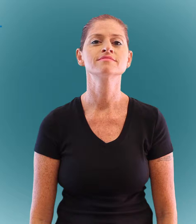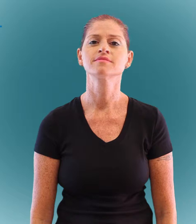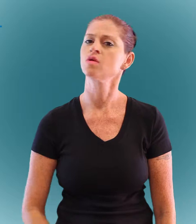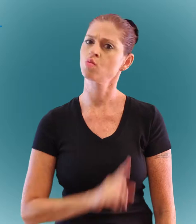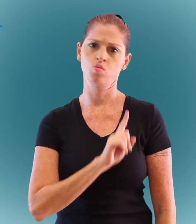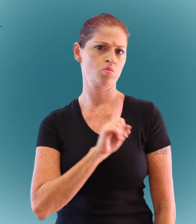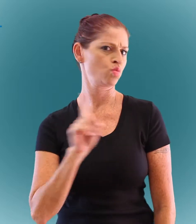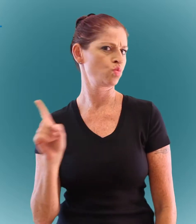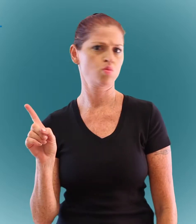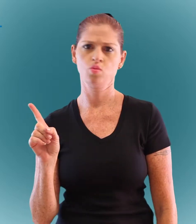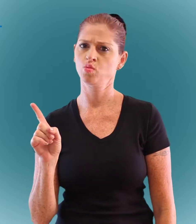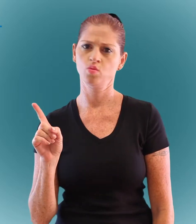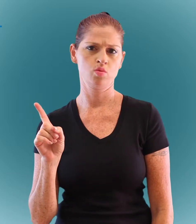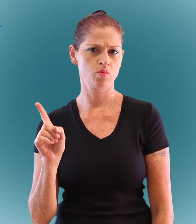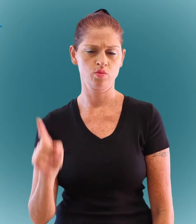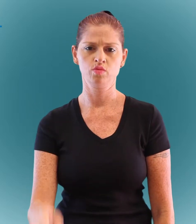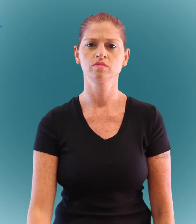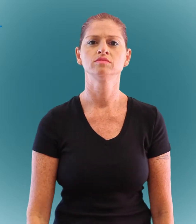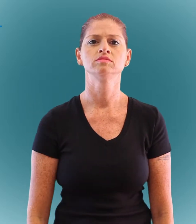לא